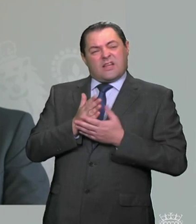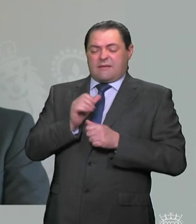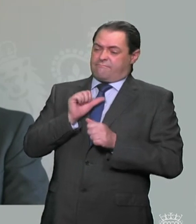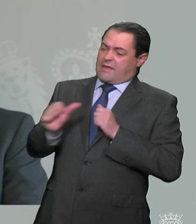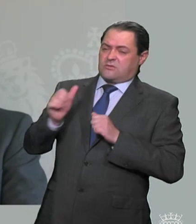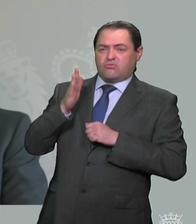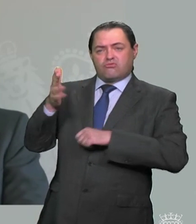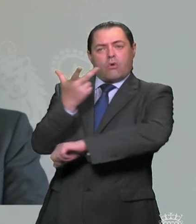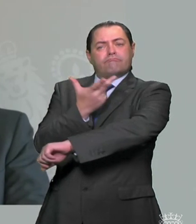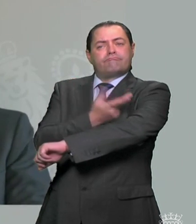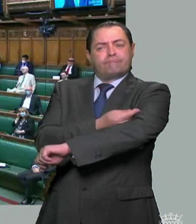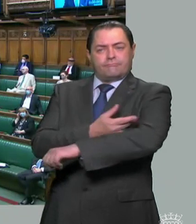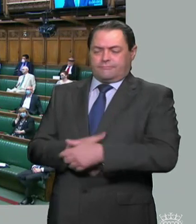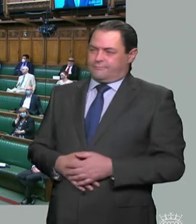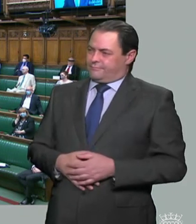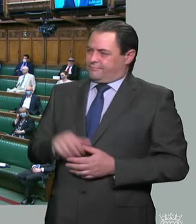Everybody should get a jab.